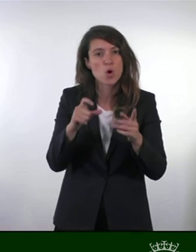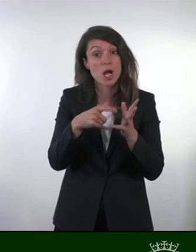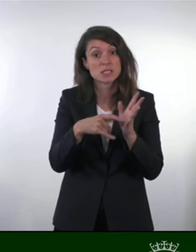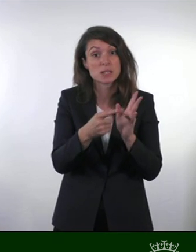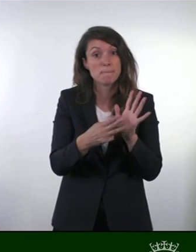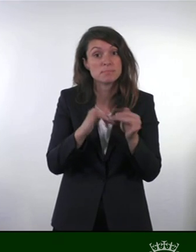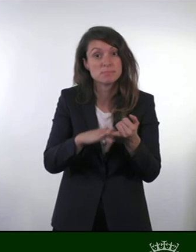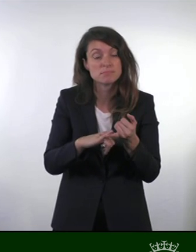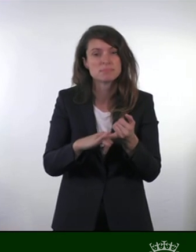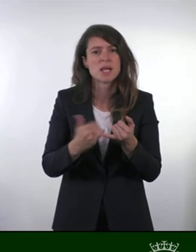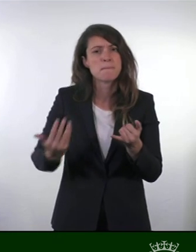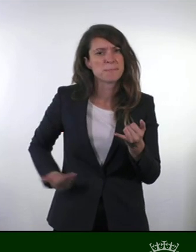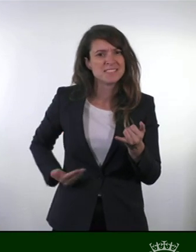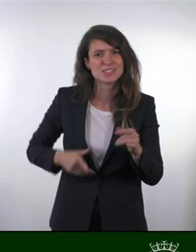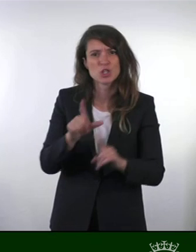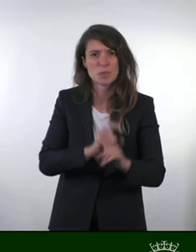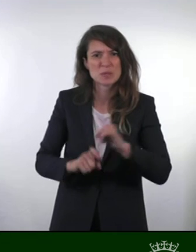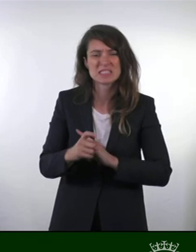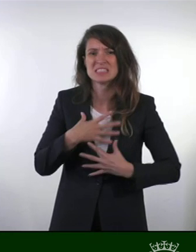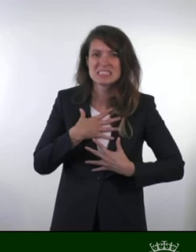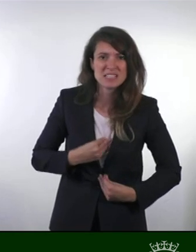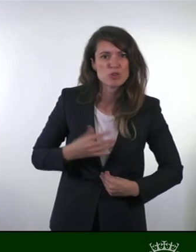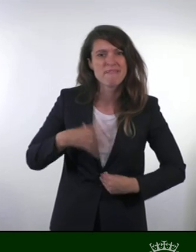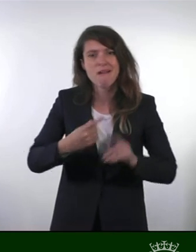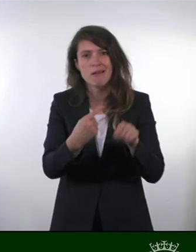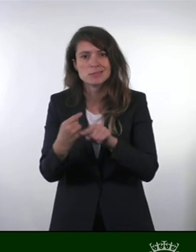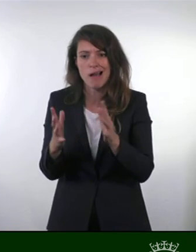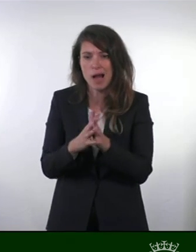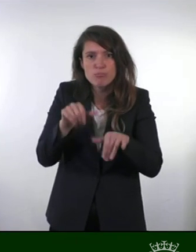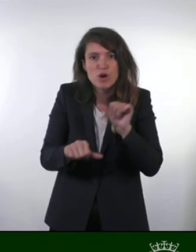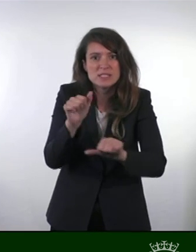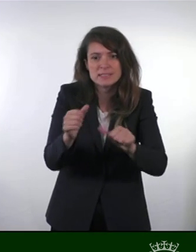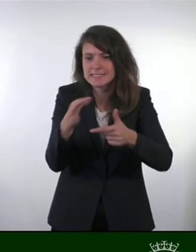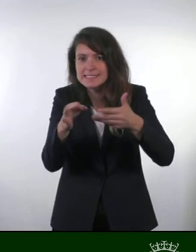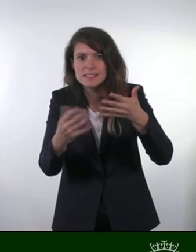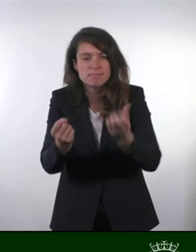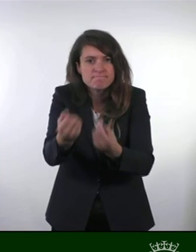The business community is desperately seeking answers as to how the processes will work in detail.